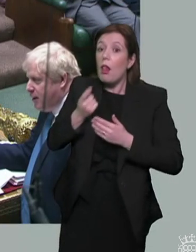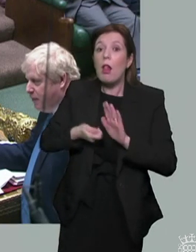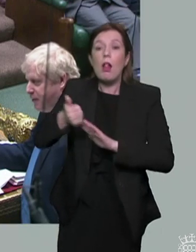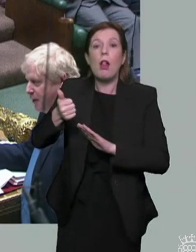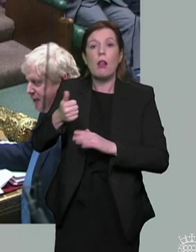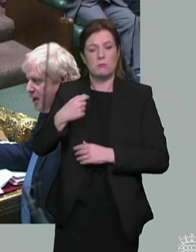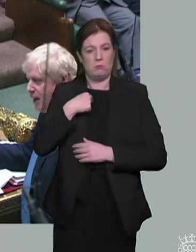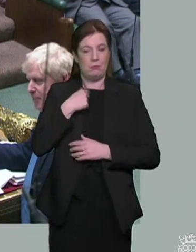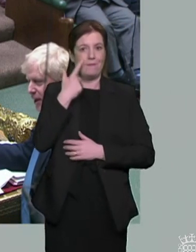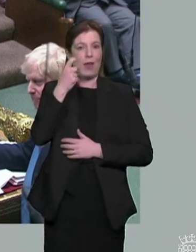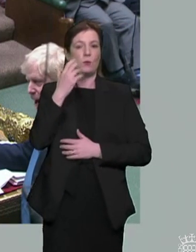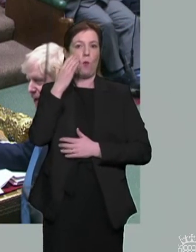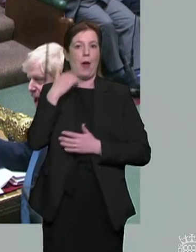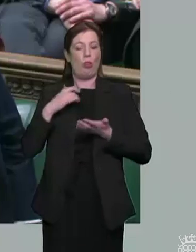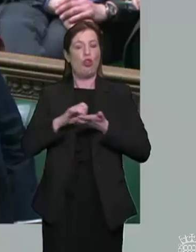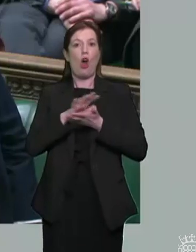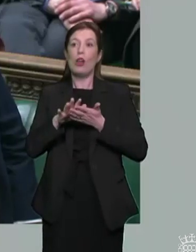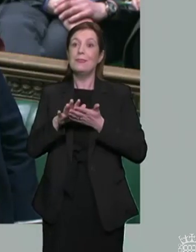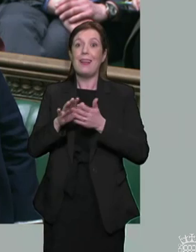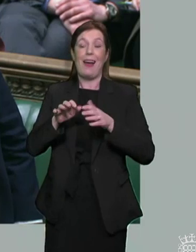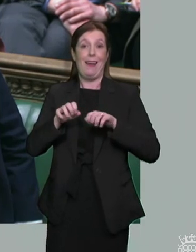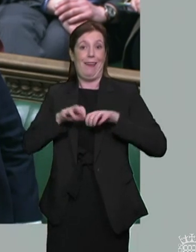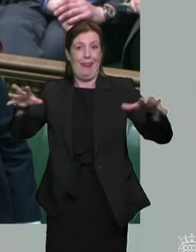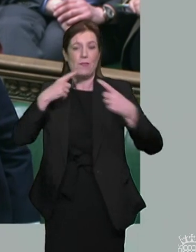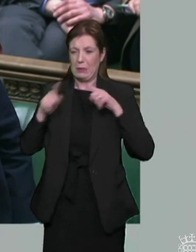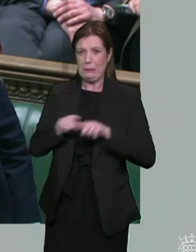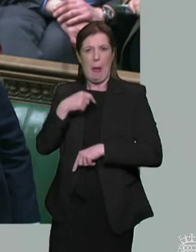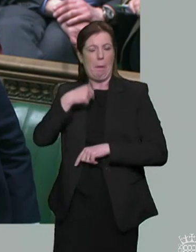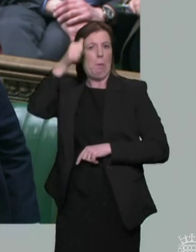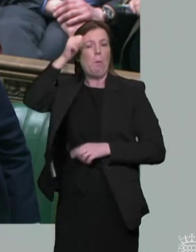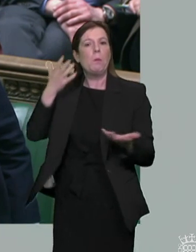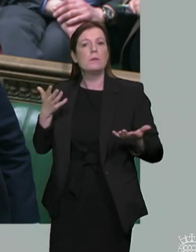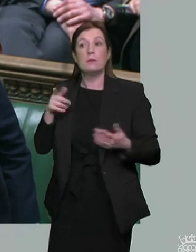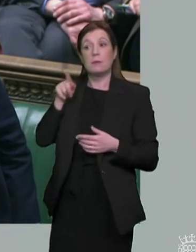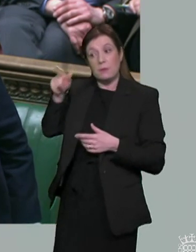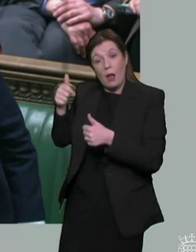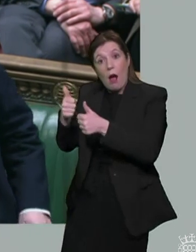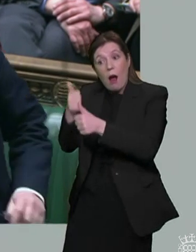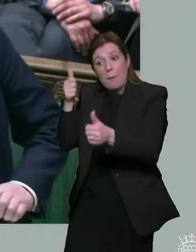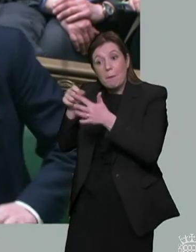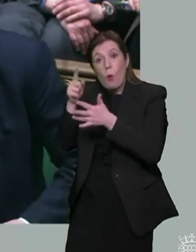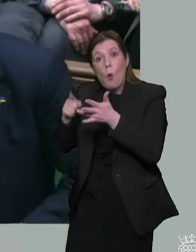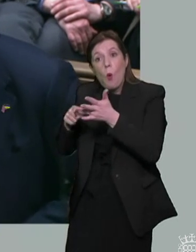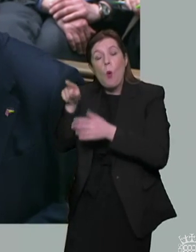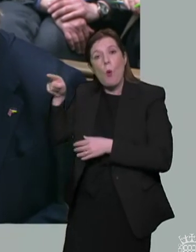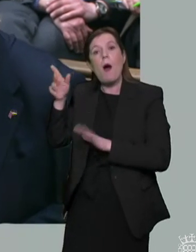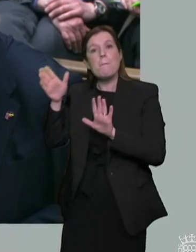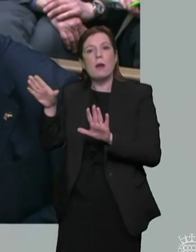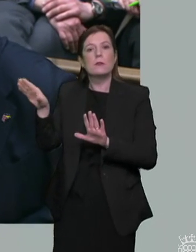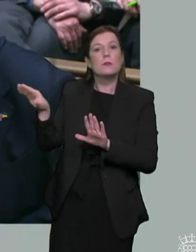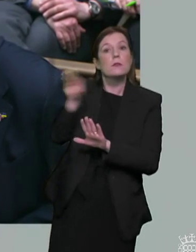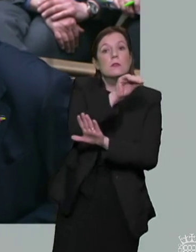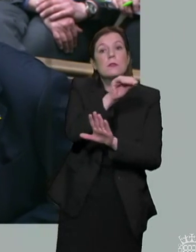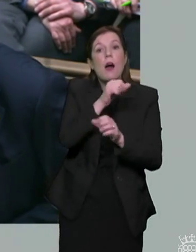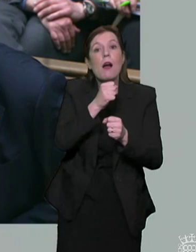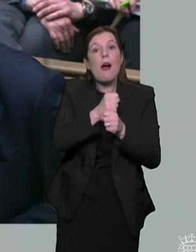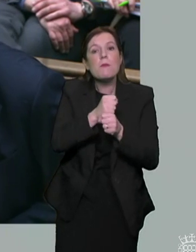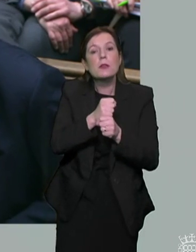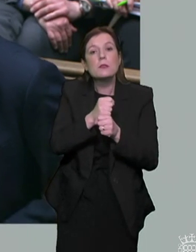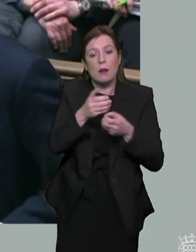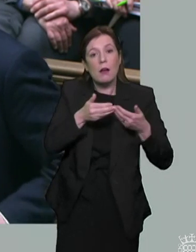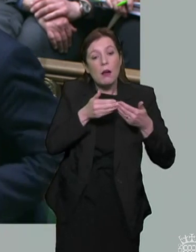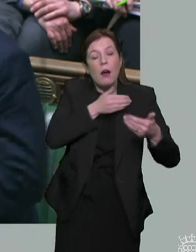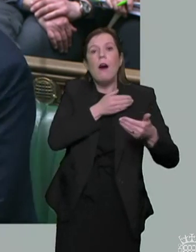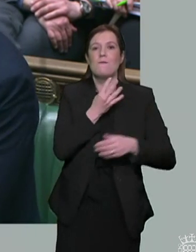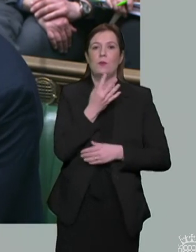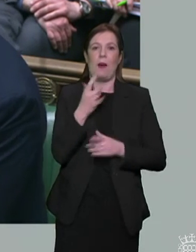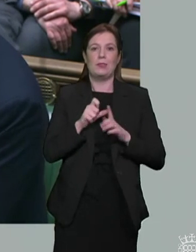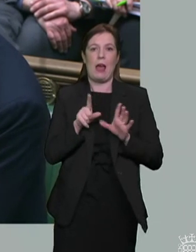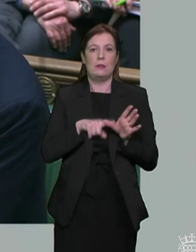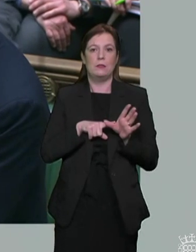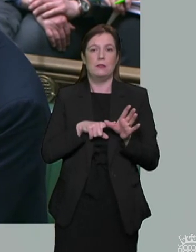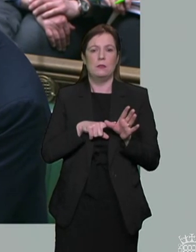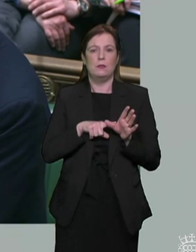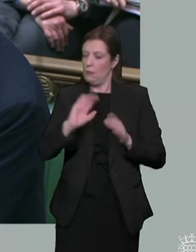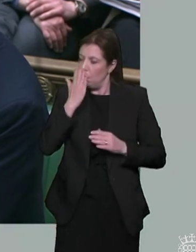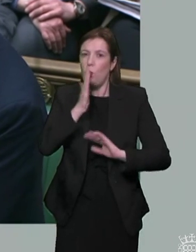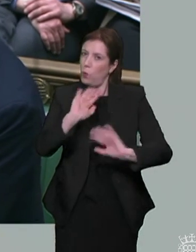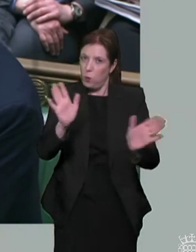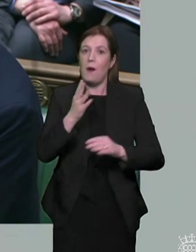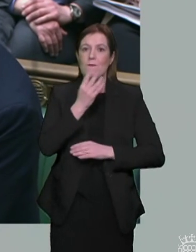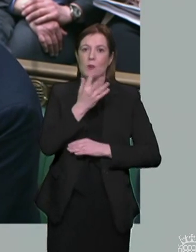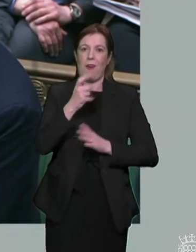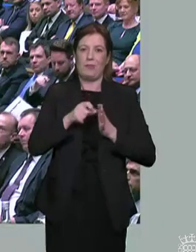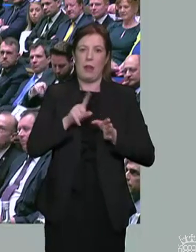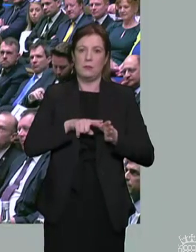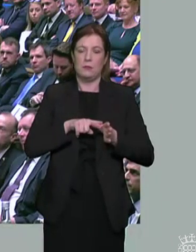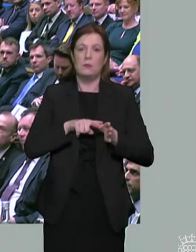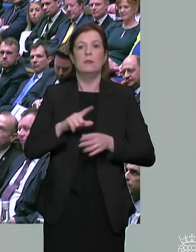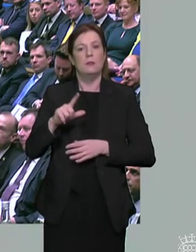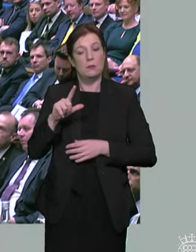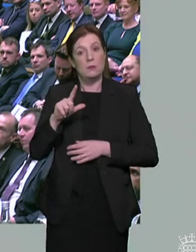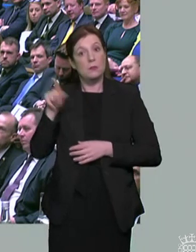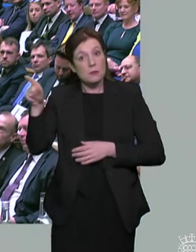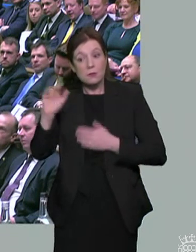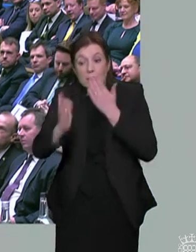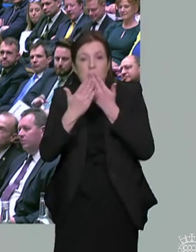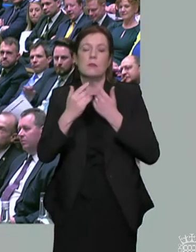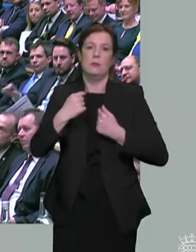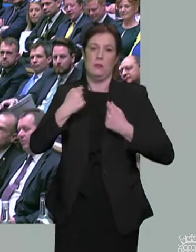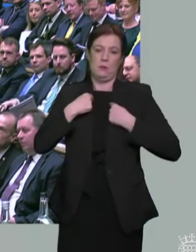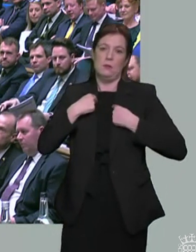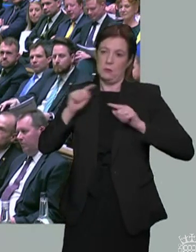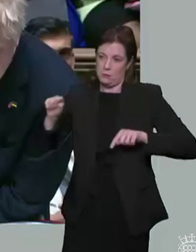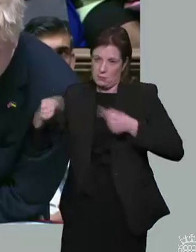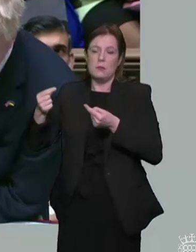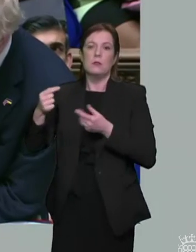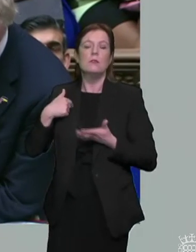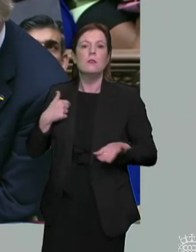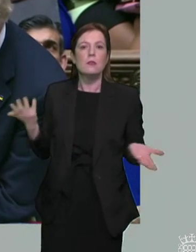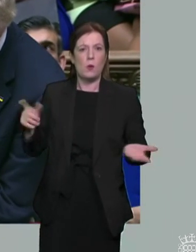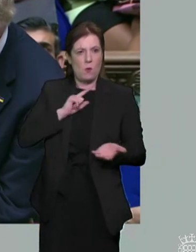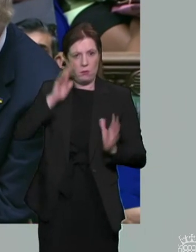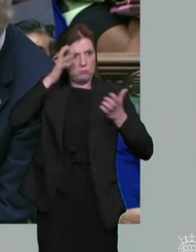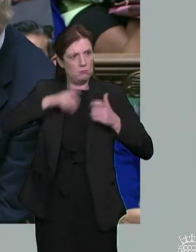I knew about it on the Thursday when it became public, but the company concerned has a duty to notify the Government 45 days before taking action of that kind, which is why we are taking the action that we are taking to protect hard-working people.